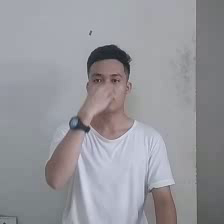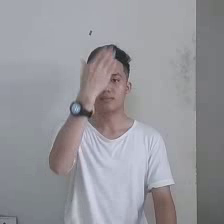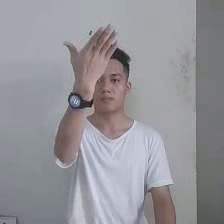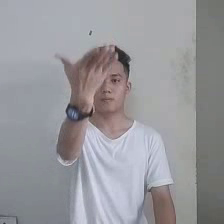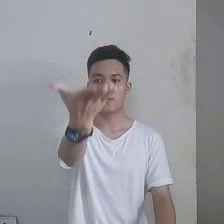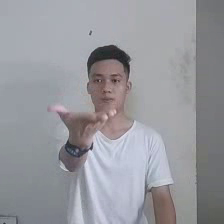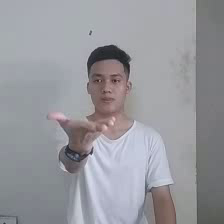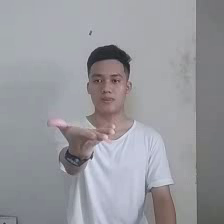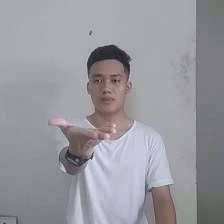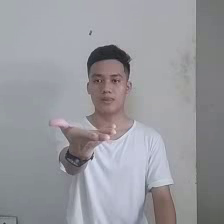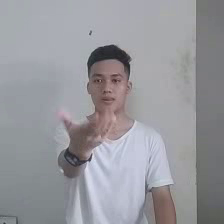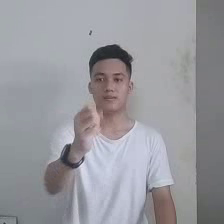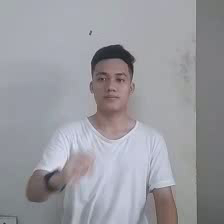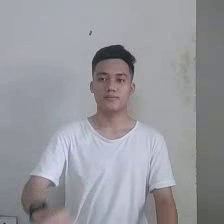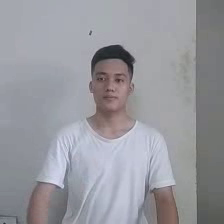Cảm ơn